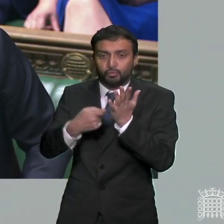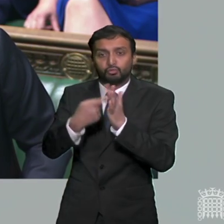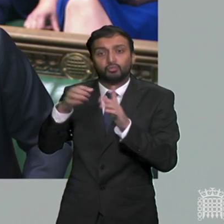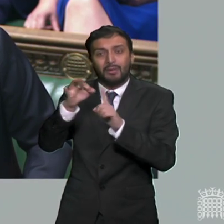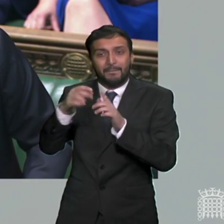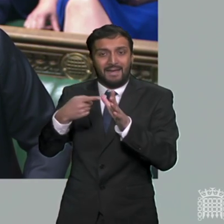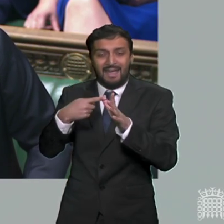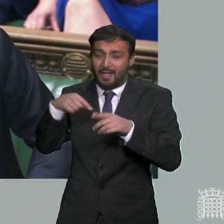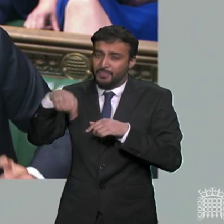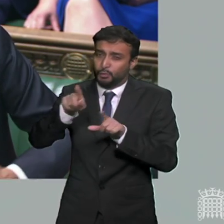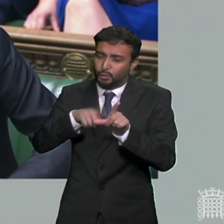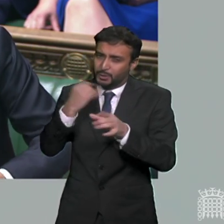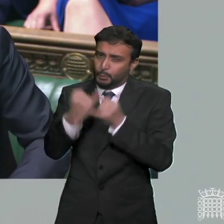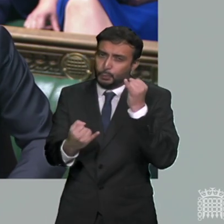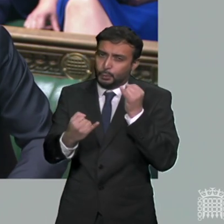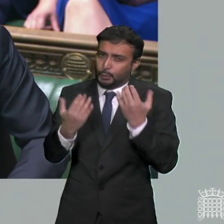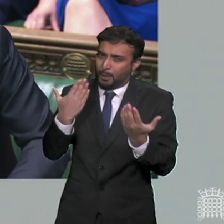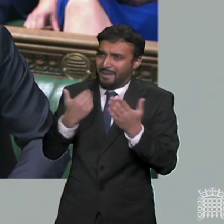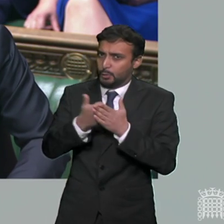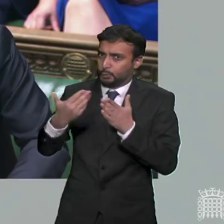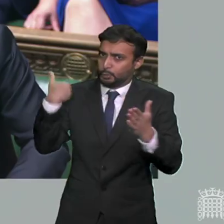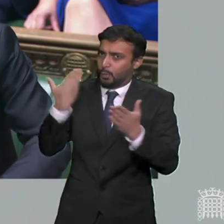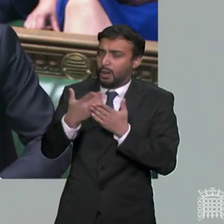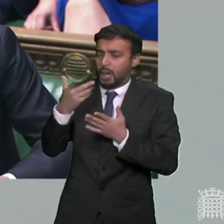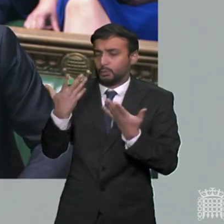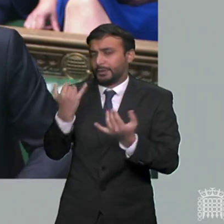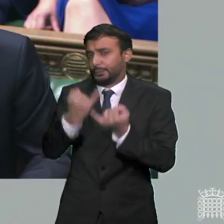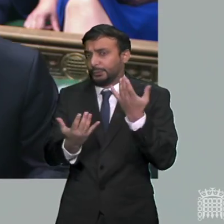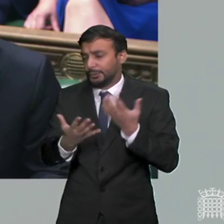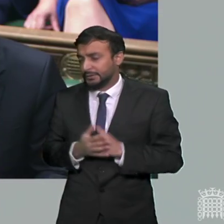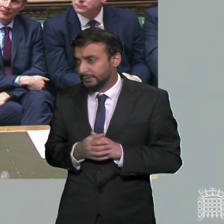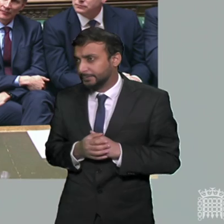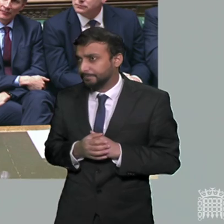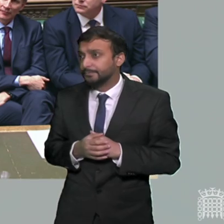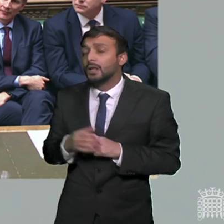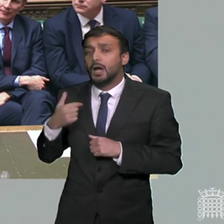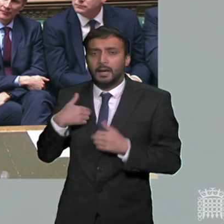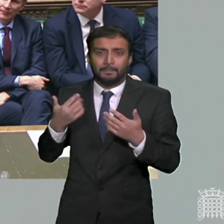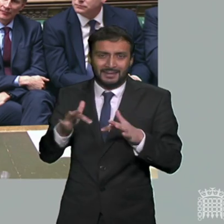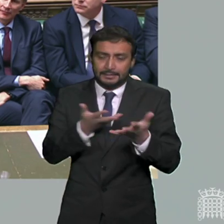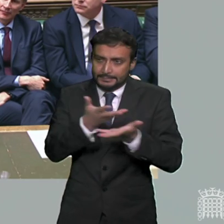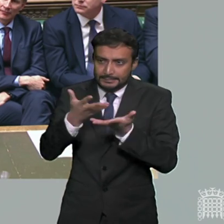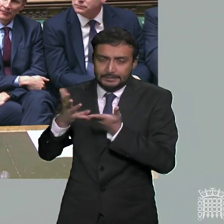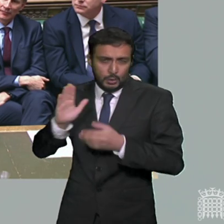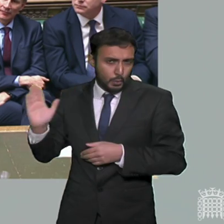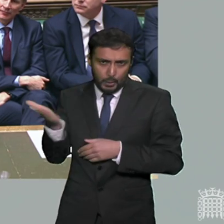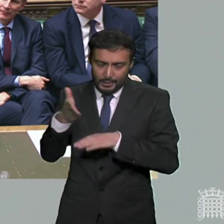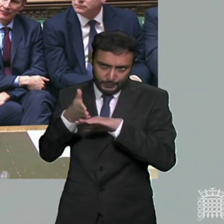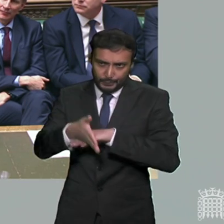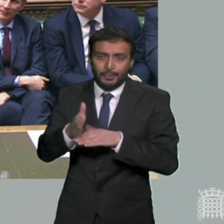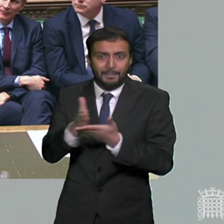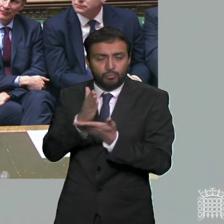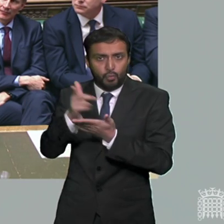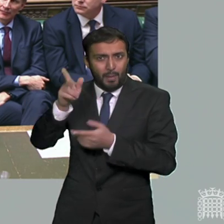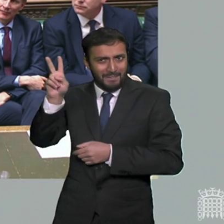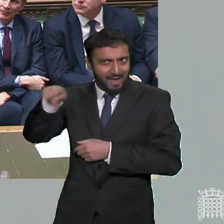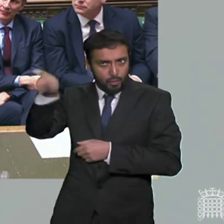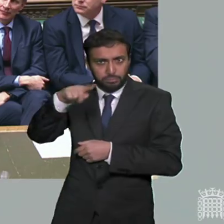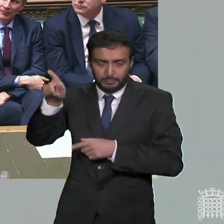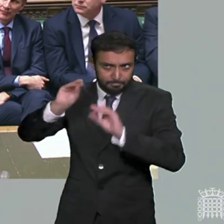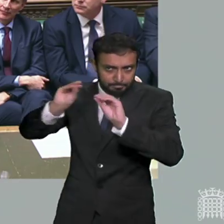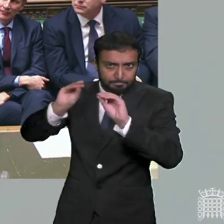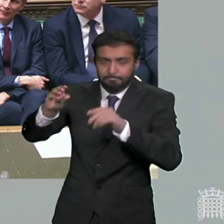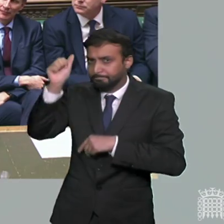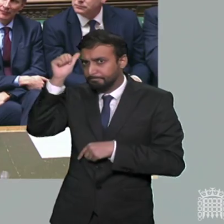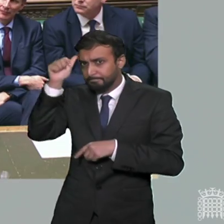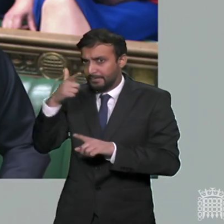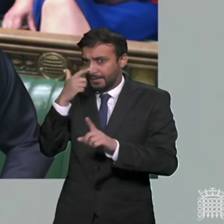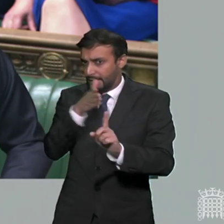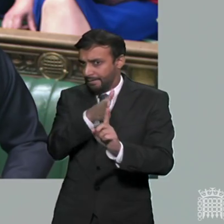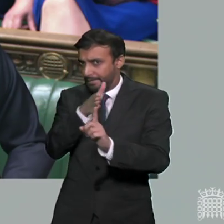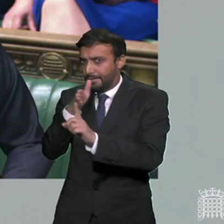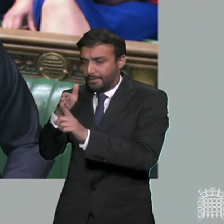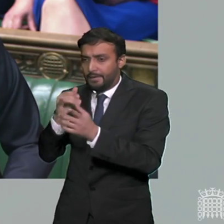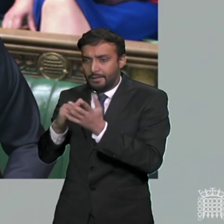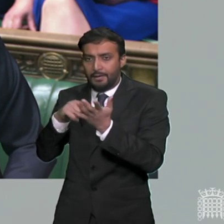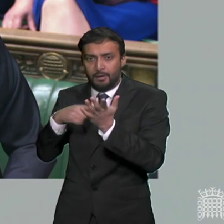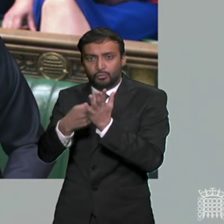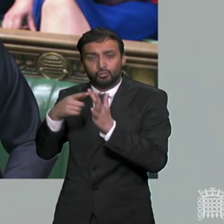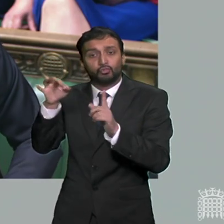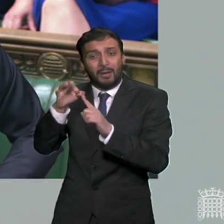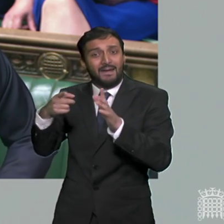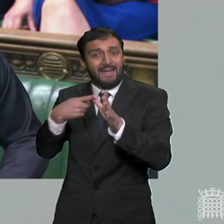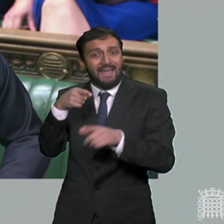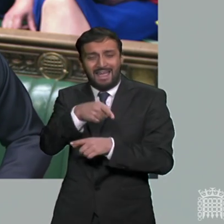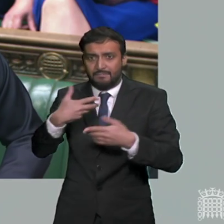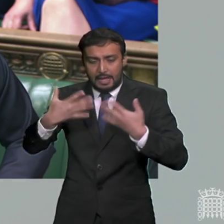The NHS, which I have sat down with to talk about this, is working very hard to make sure parents are aware of the symptoms they should be looking out for, because strep A can be treated appropriately with antibiotics.